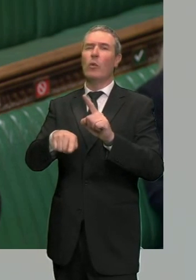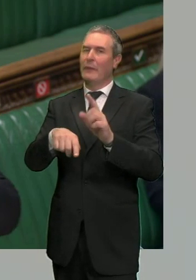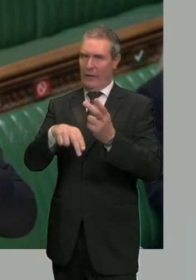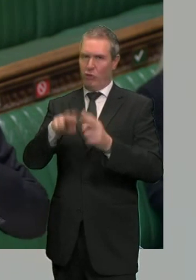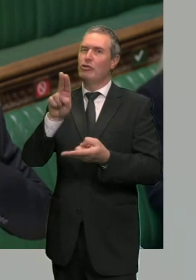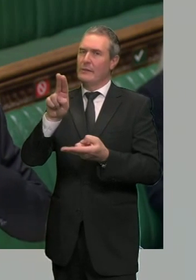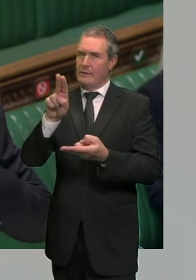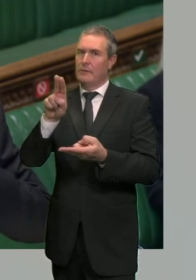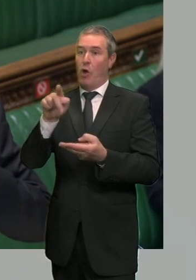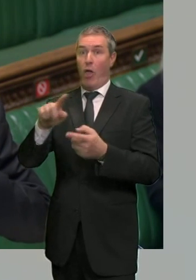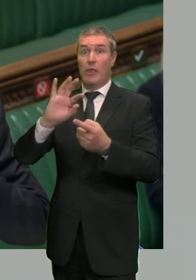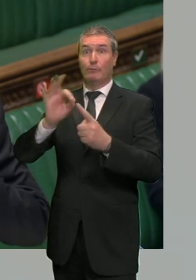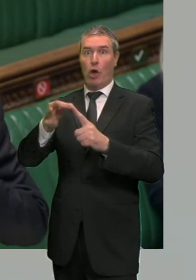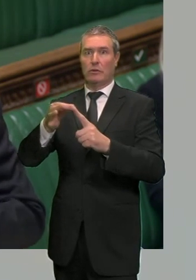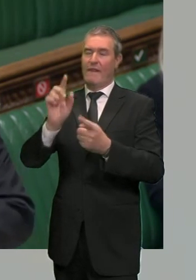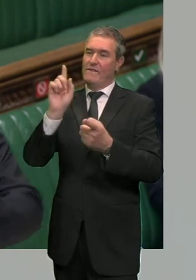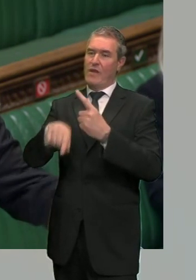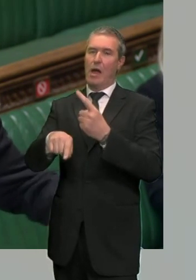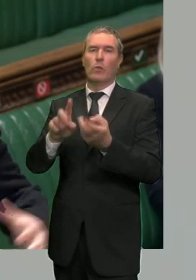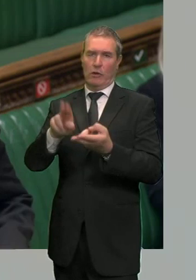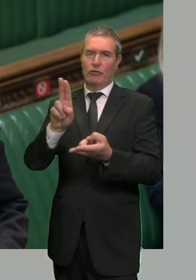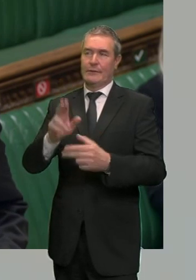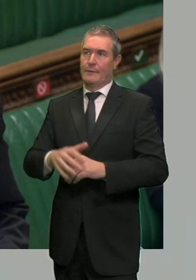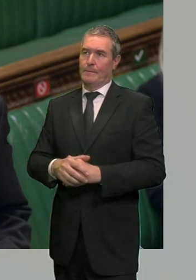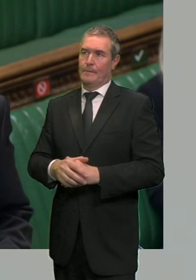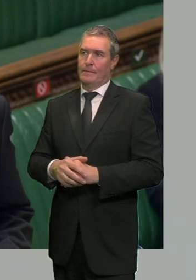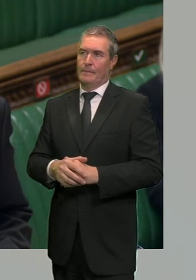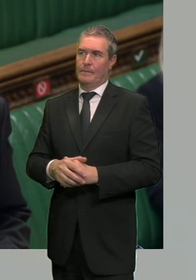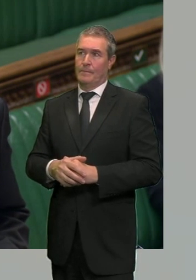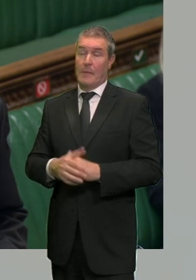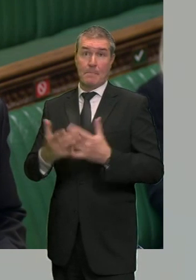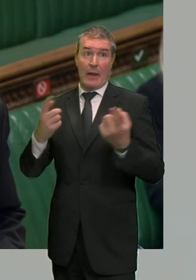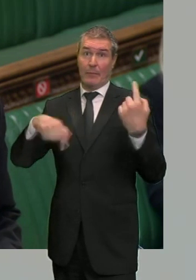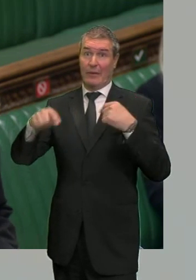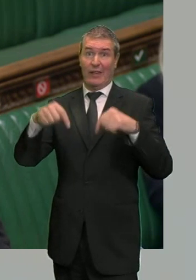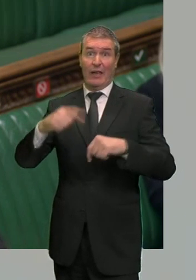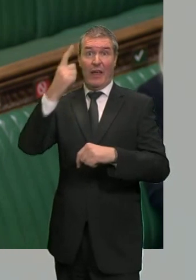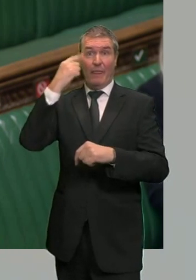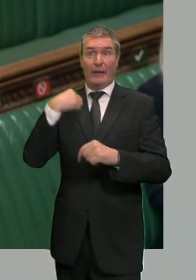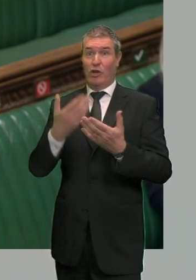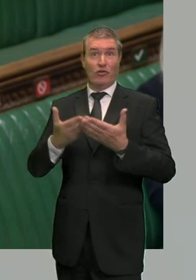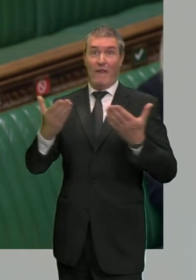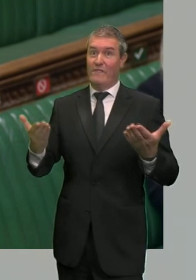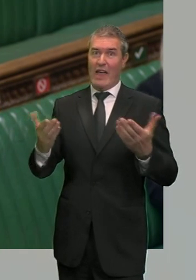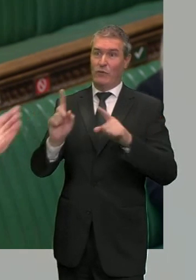I know there will be many libertarians in this place who think that is unfair and draconian.